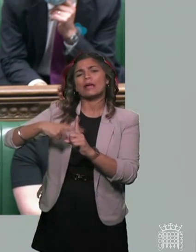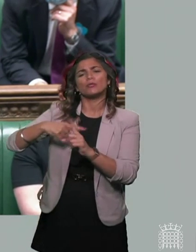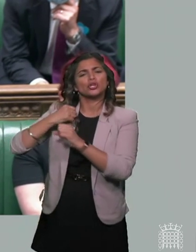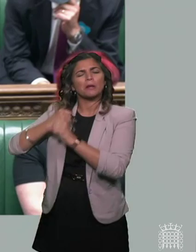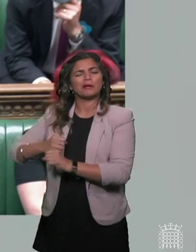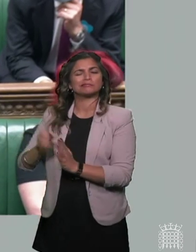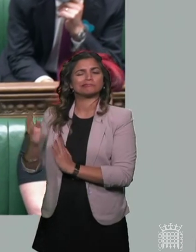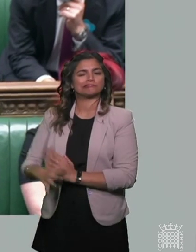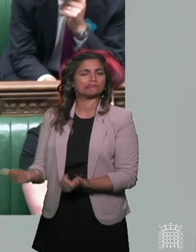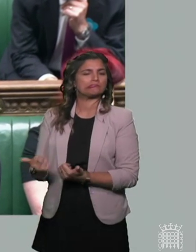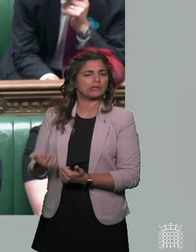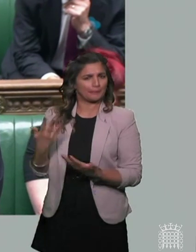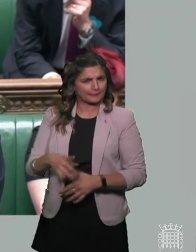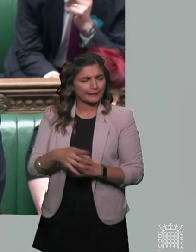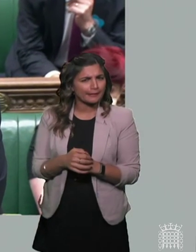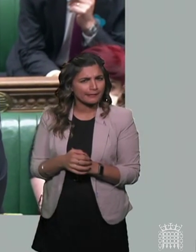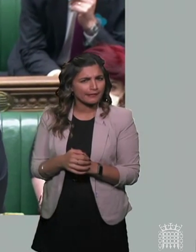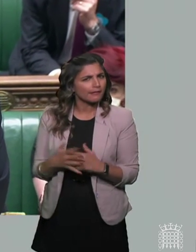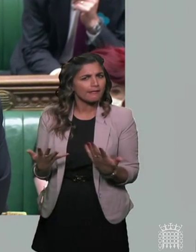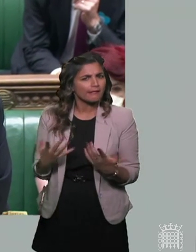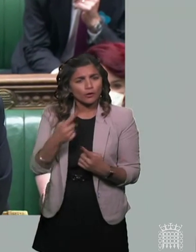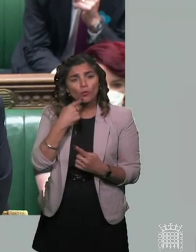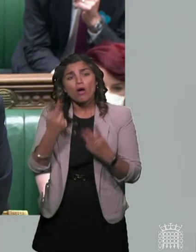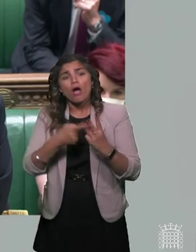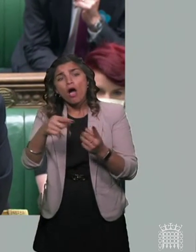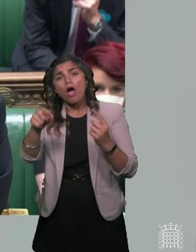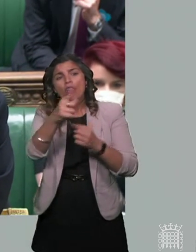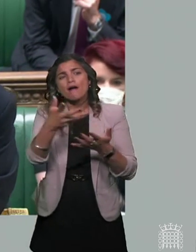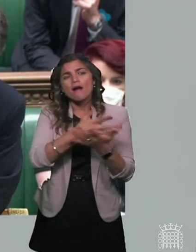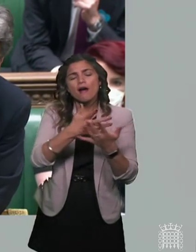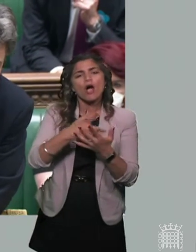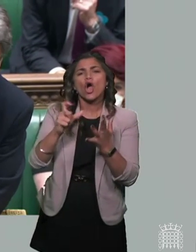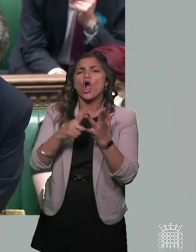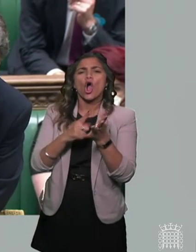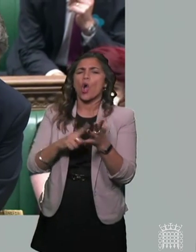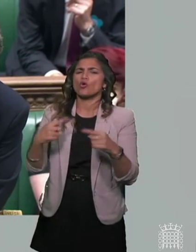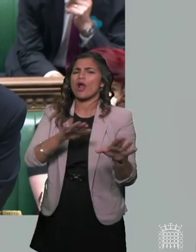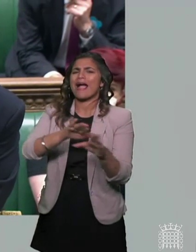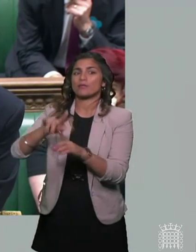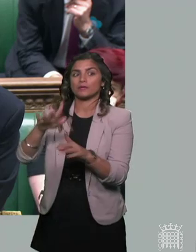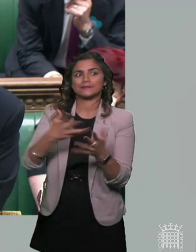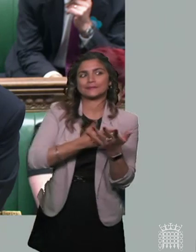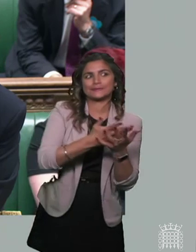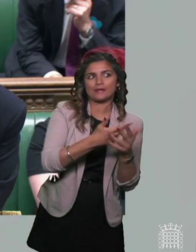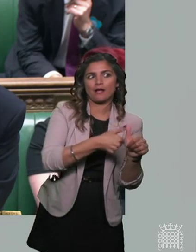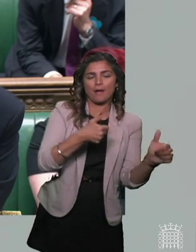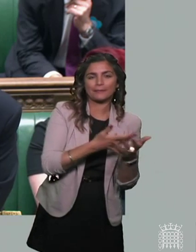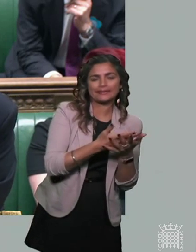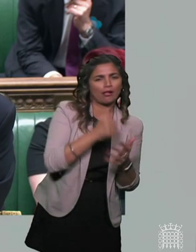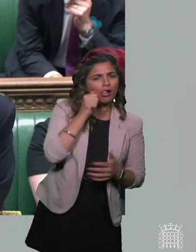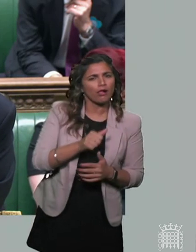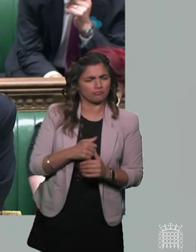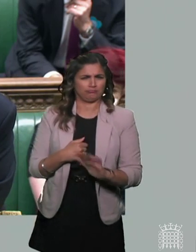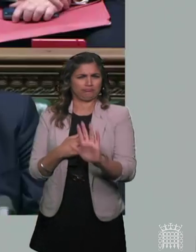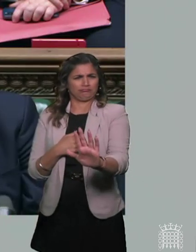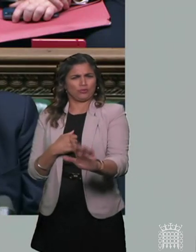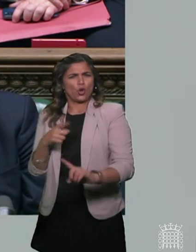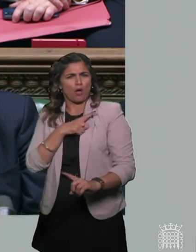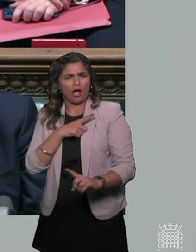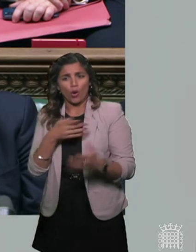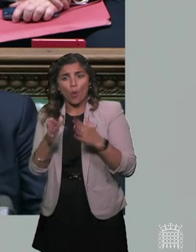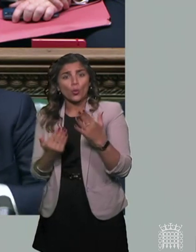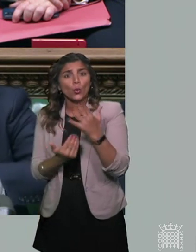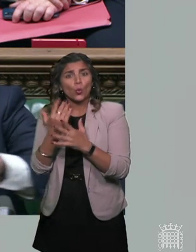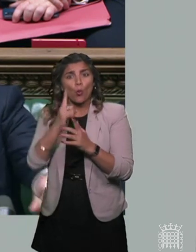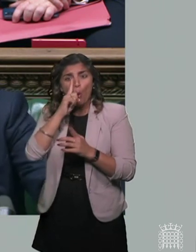They are telling others to power past coal while flirting with a new coal mine, and they are saying that we have to move beyond fossil fuels but open the new Cambo oilfield.